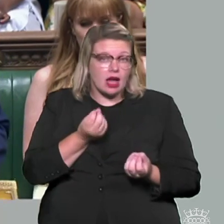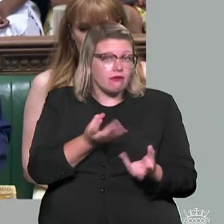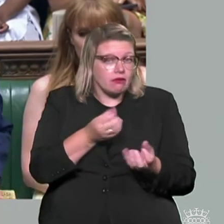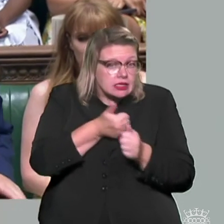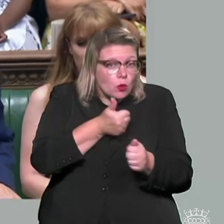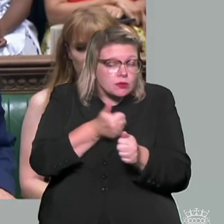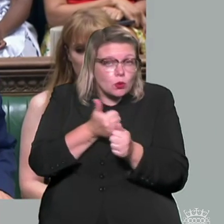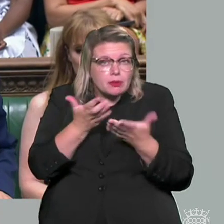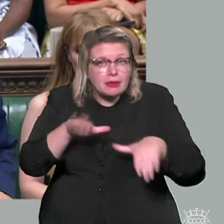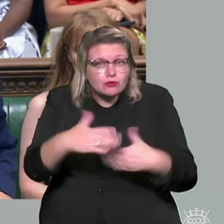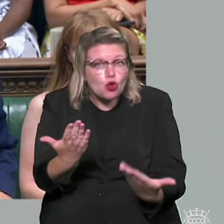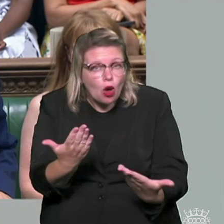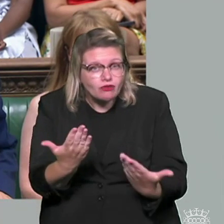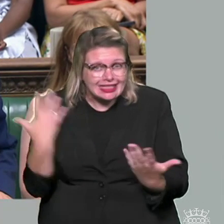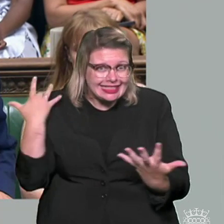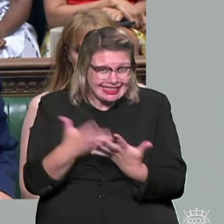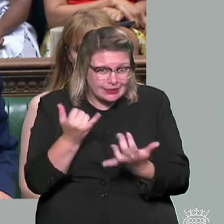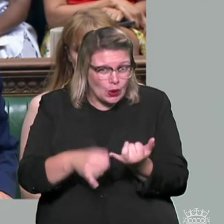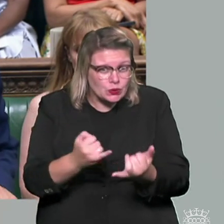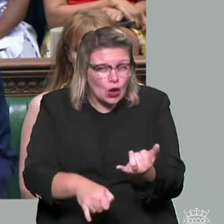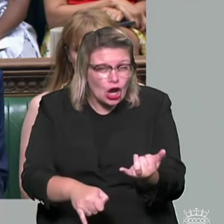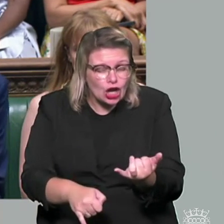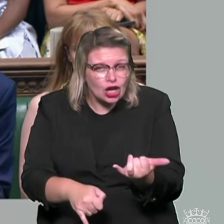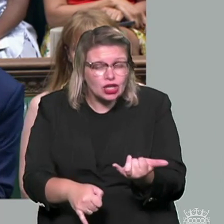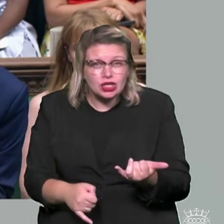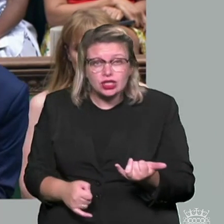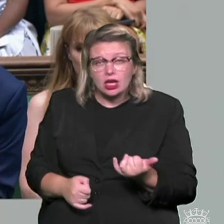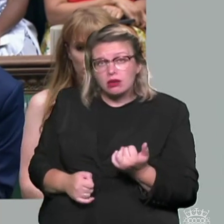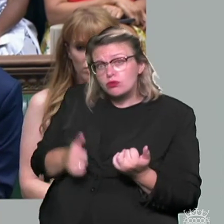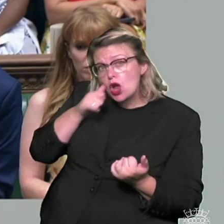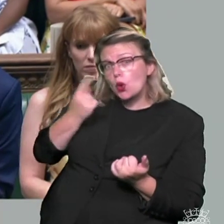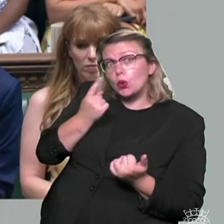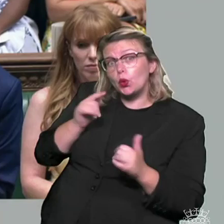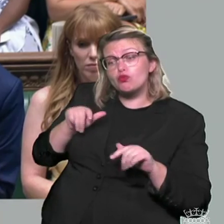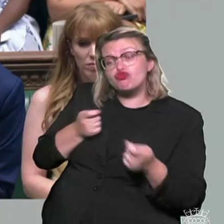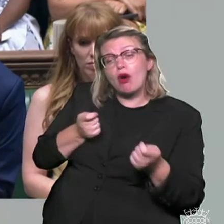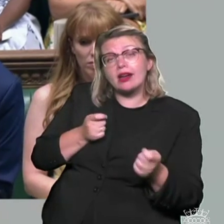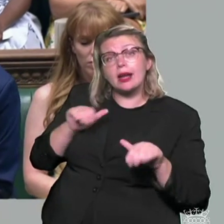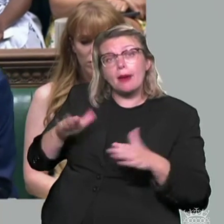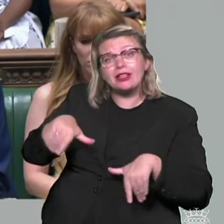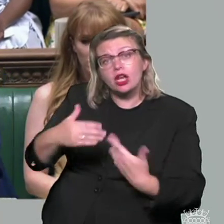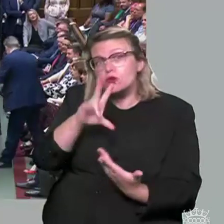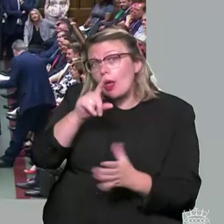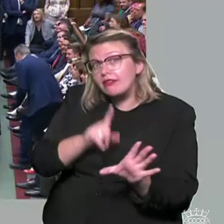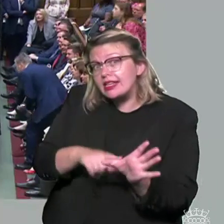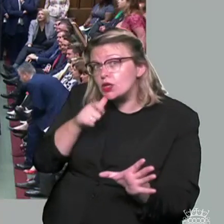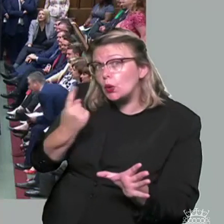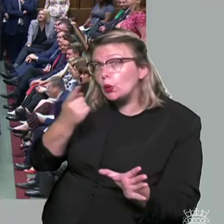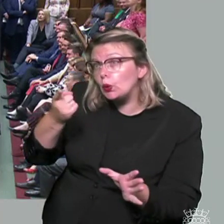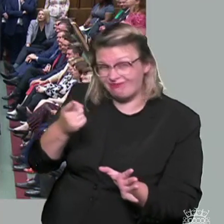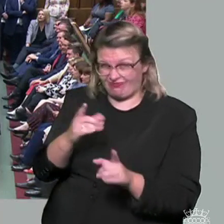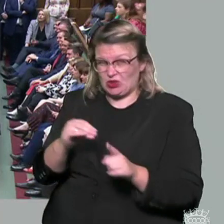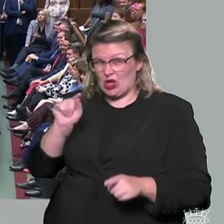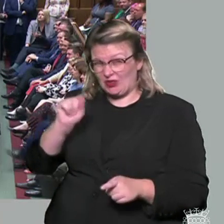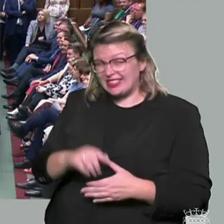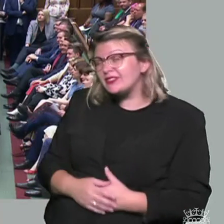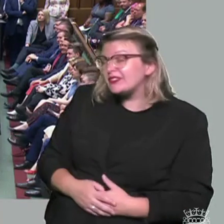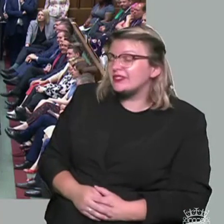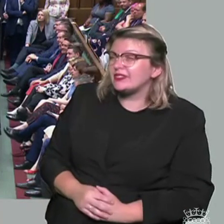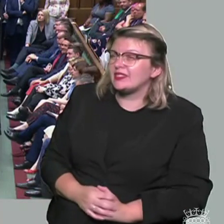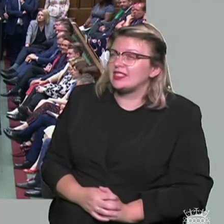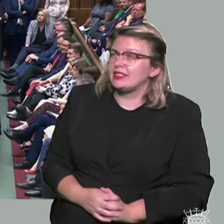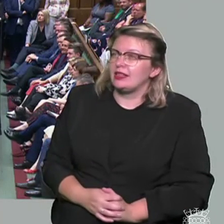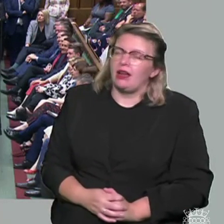Has the Prime Minister told her who has been running our public services for the last 12 years?